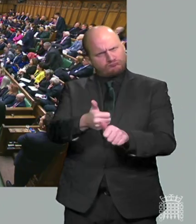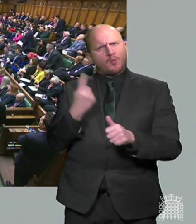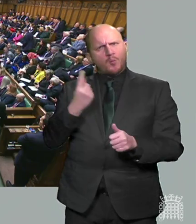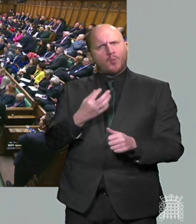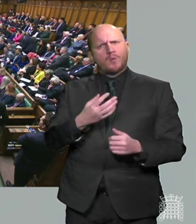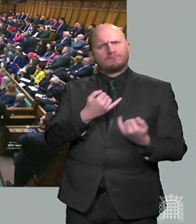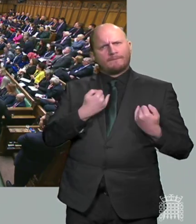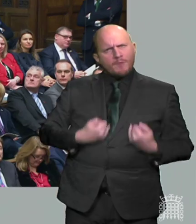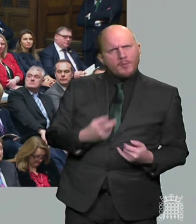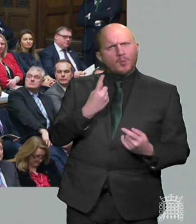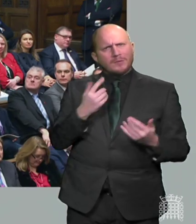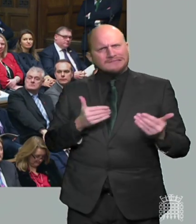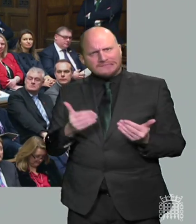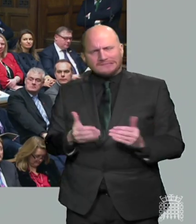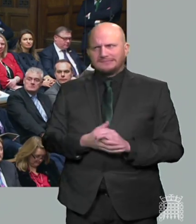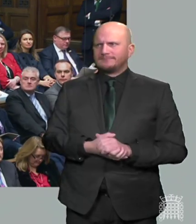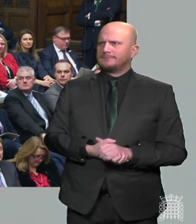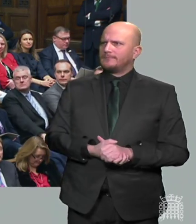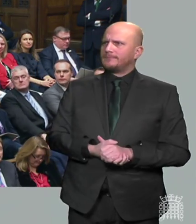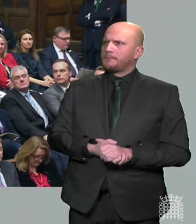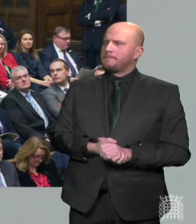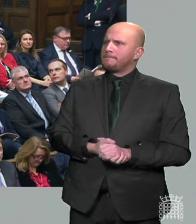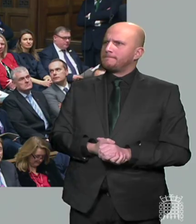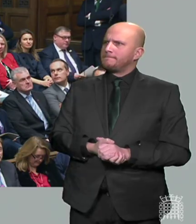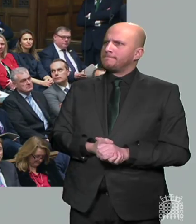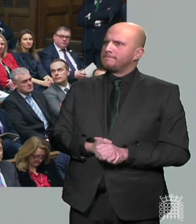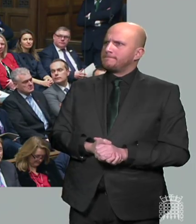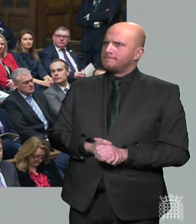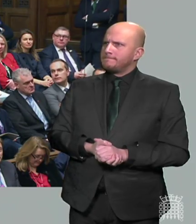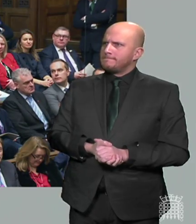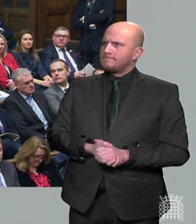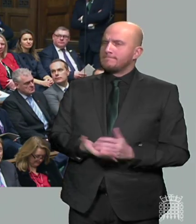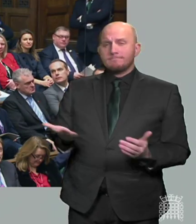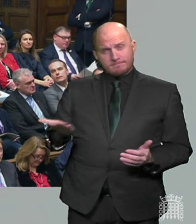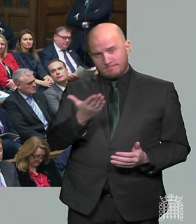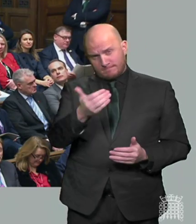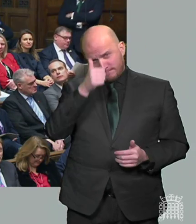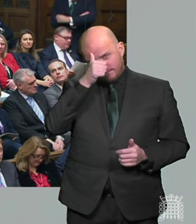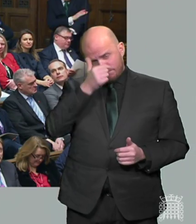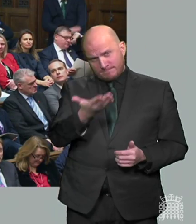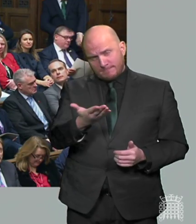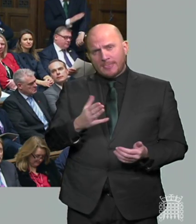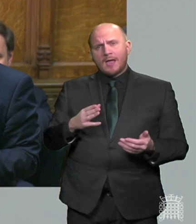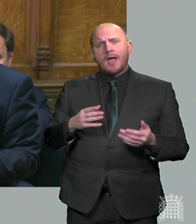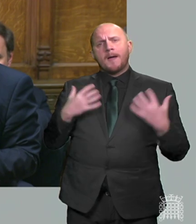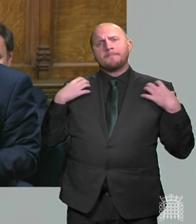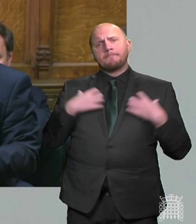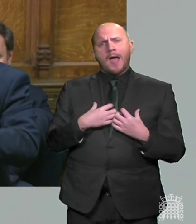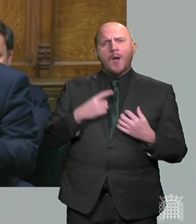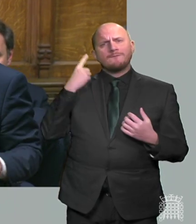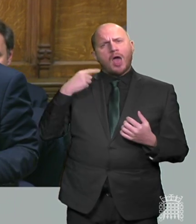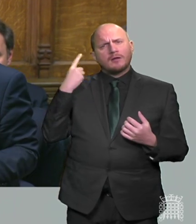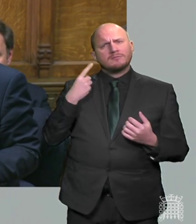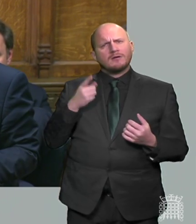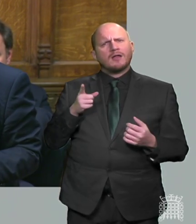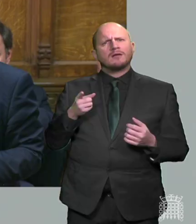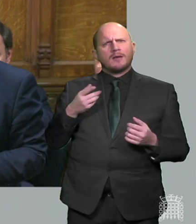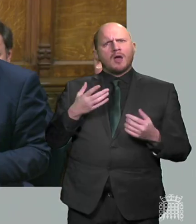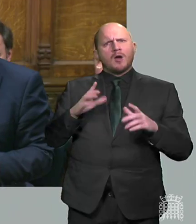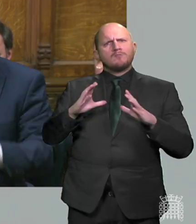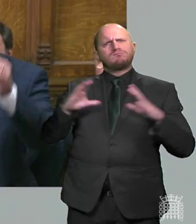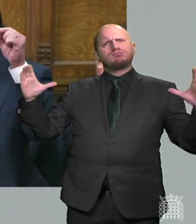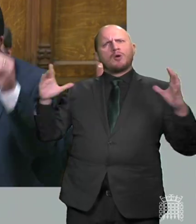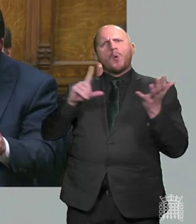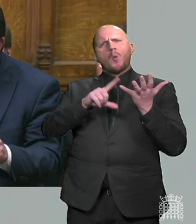As my right honourable Friend will know, the Mayor of London has decided, despite objections, to expand the ultra-low emission zone across all London boroughs.